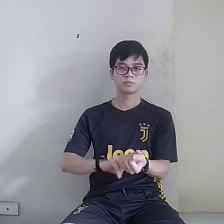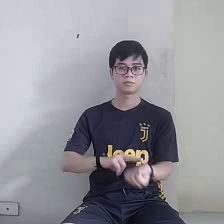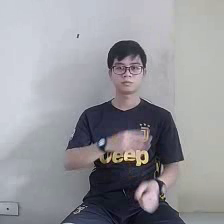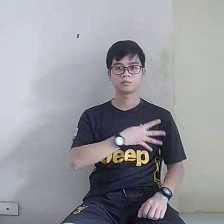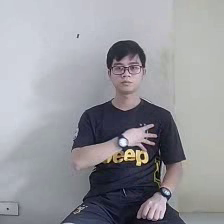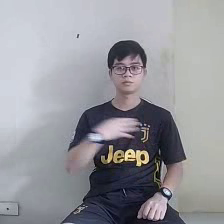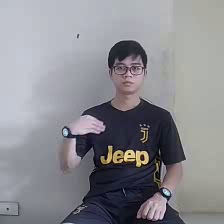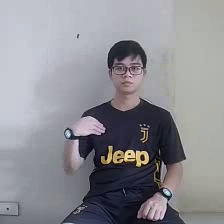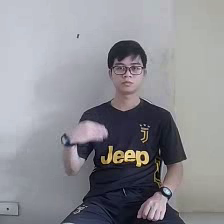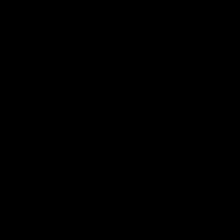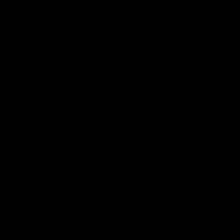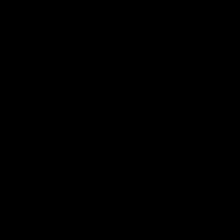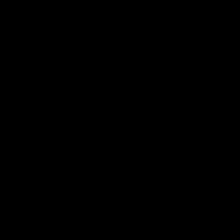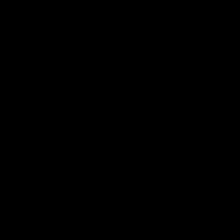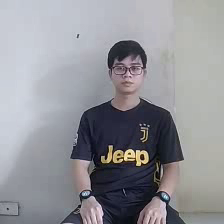Lây bệnh